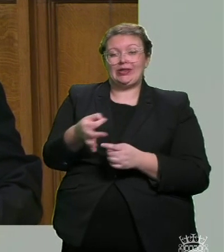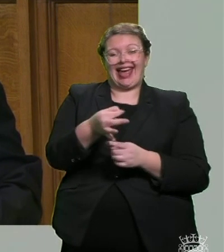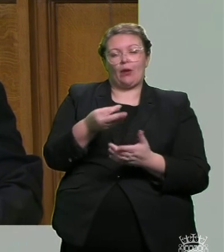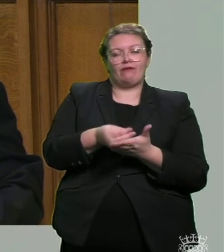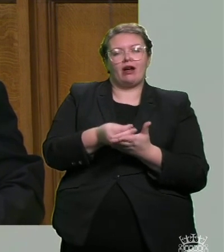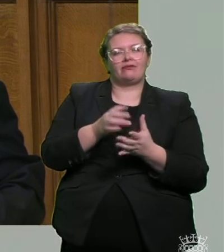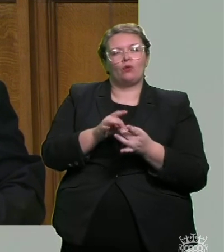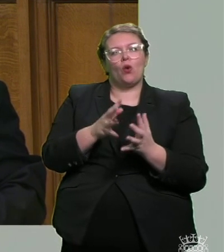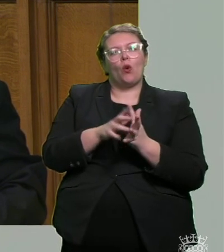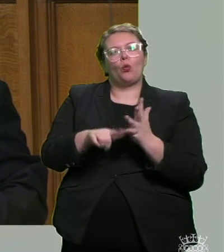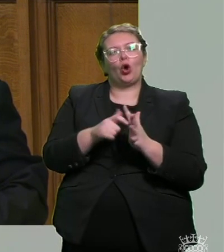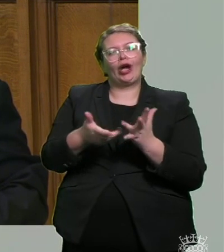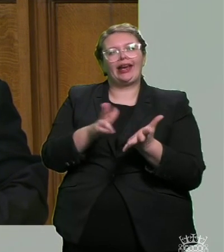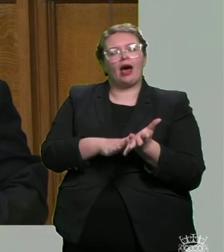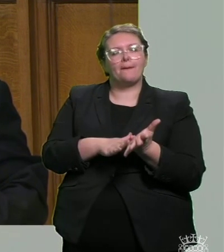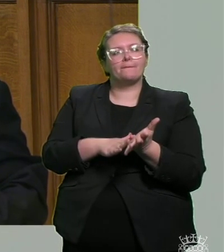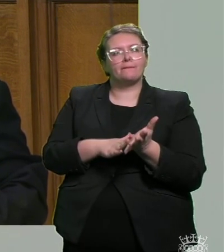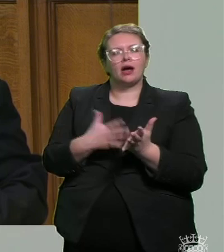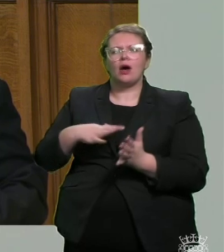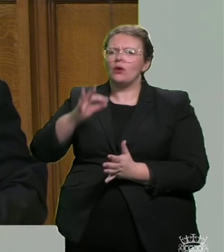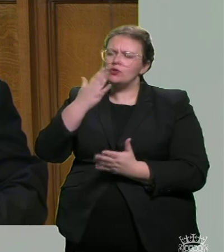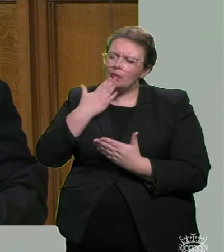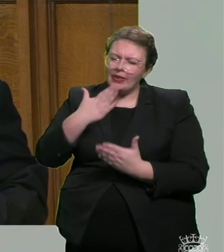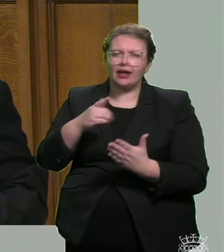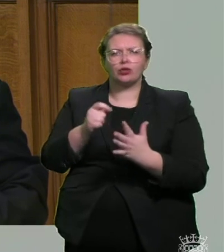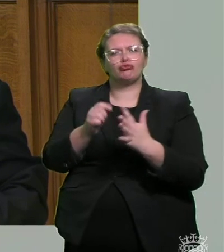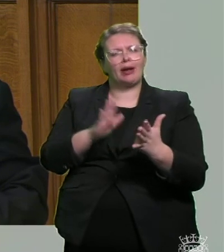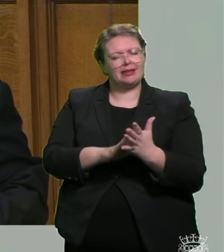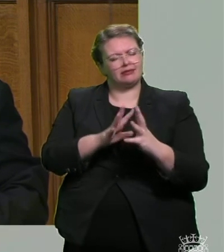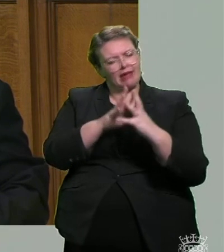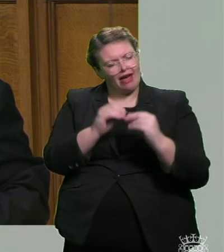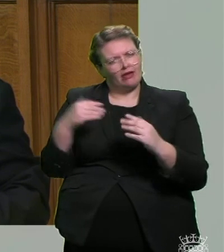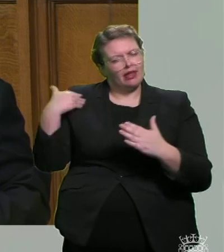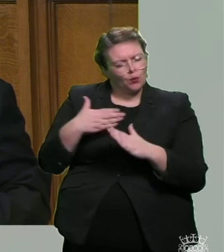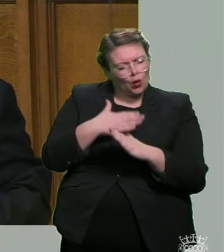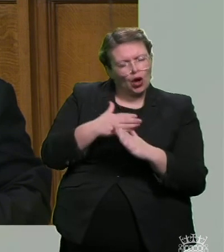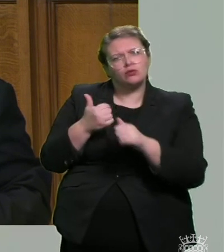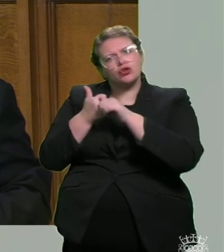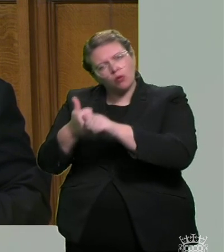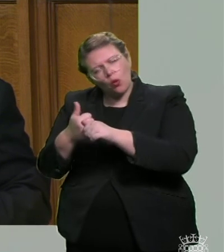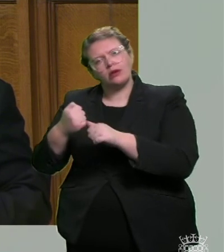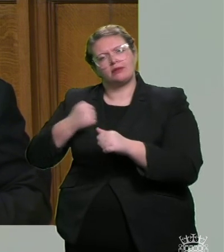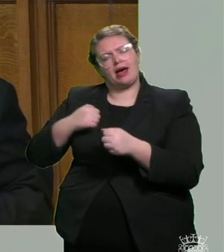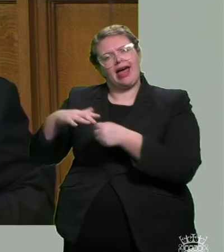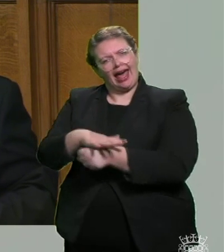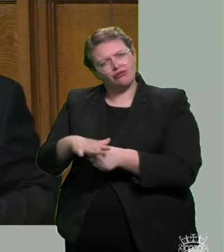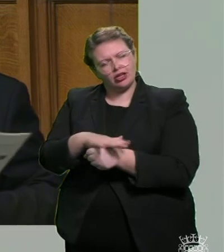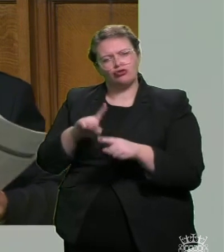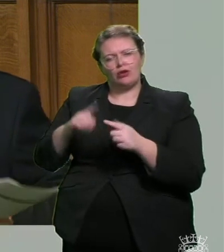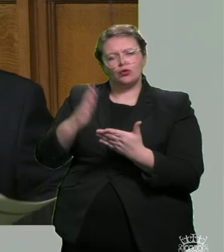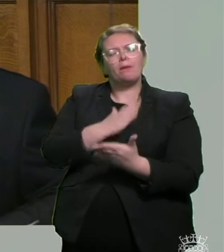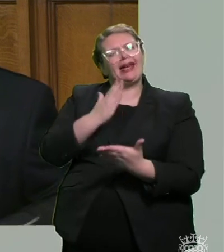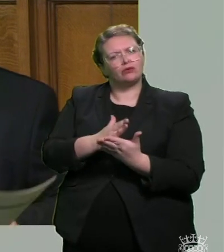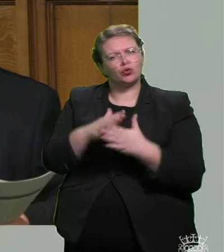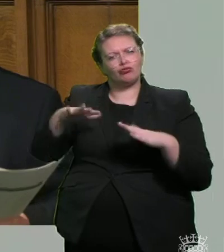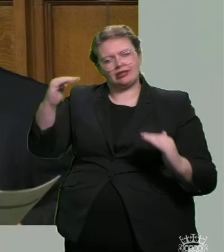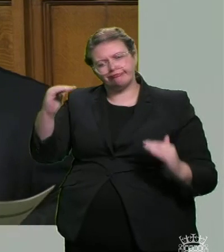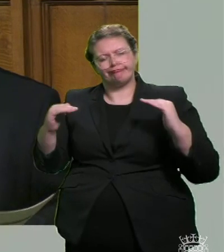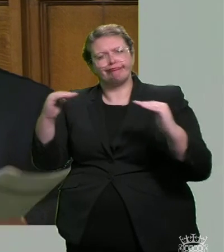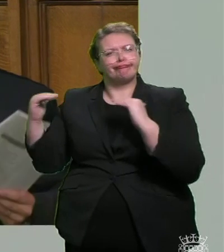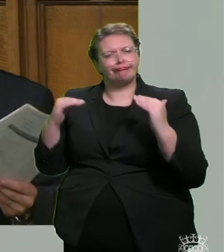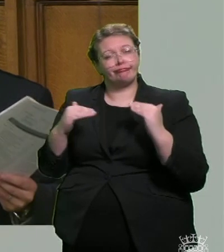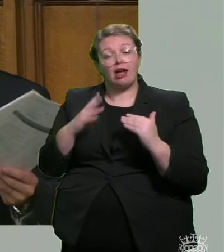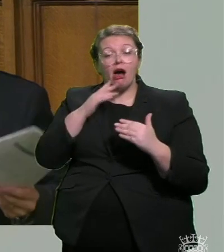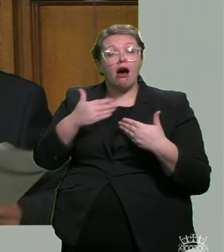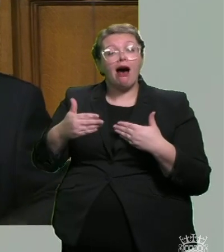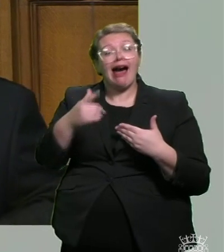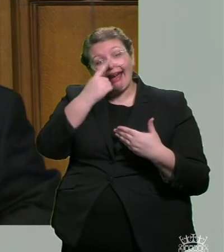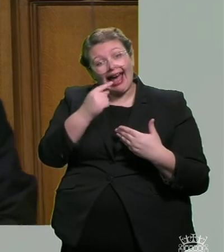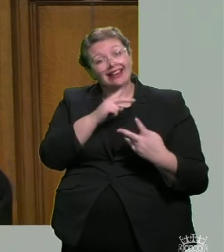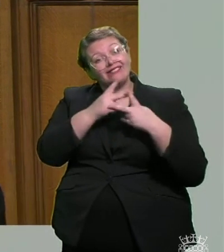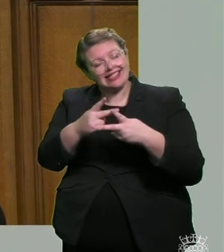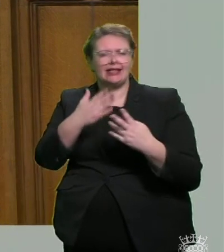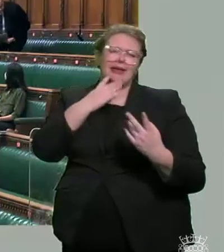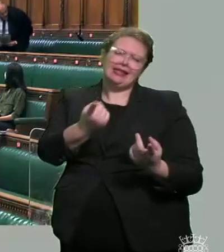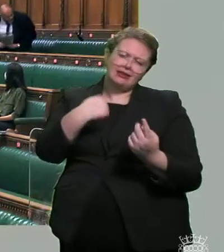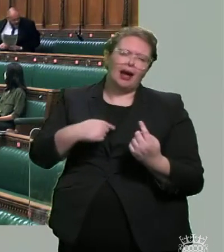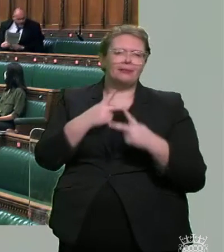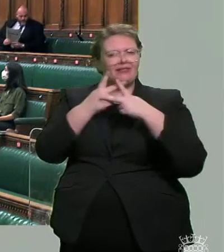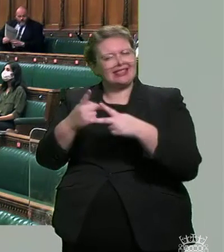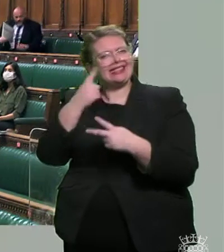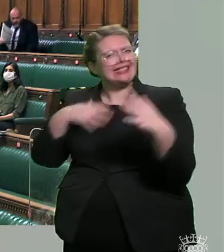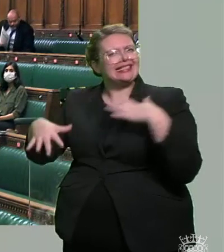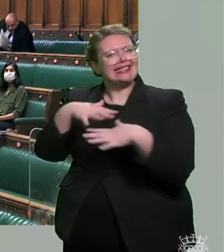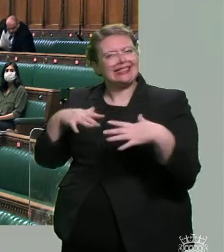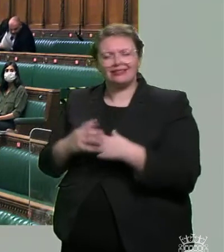May I take the opportunity to thank my right honourable Friend for all he is doing for my constituents and in levelling up across the United Kingdom, and invite him, as soon as he is able, to visit my constituency to see for himself its potential?